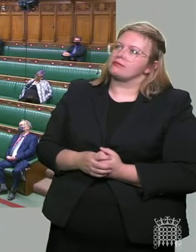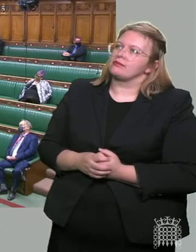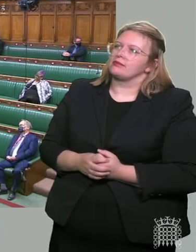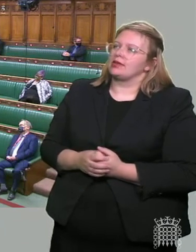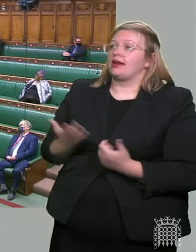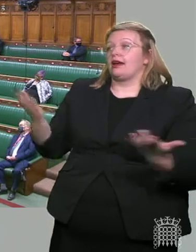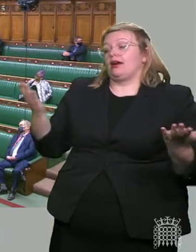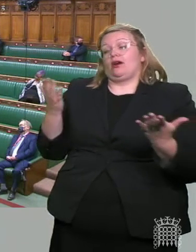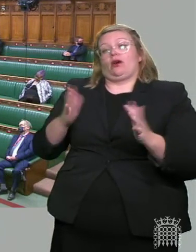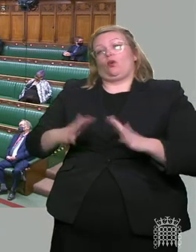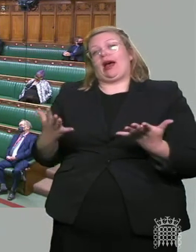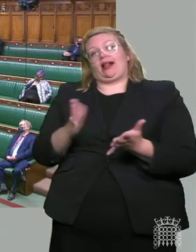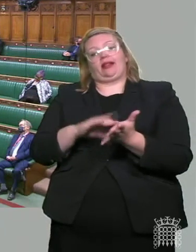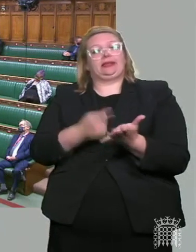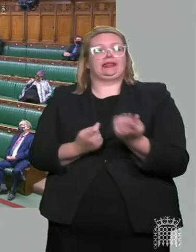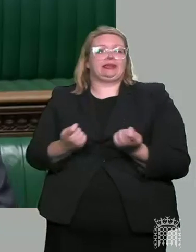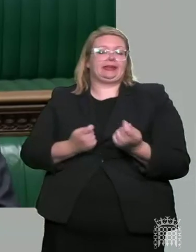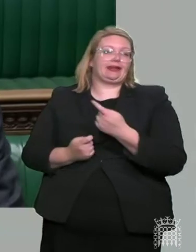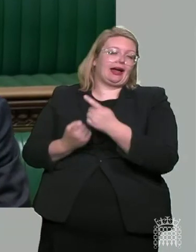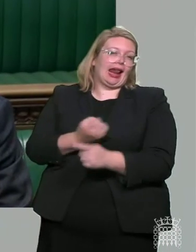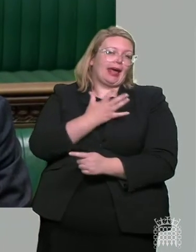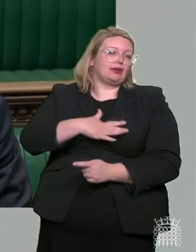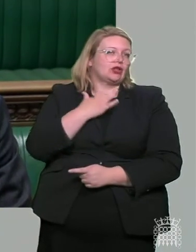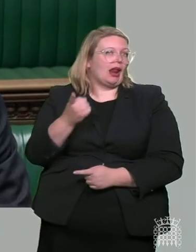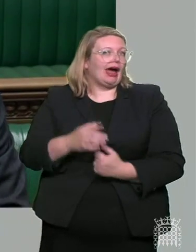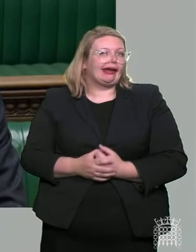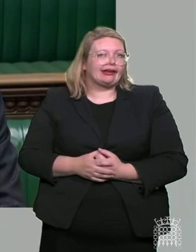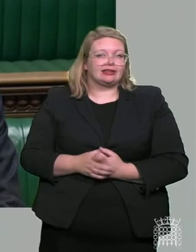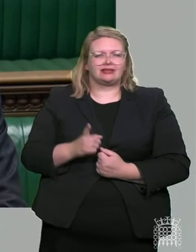Well, Mr Speaker, they don’t like that sort of thing, do they?